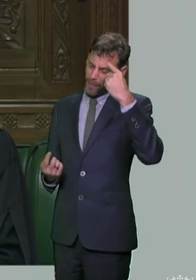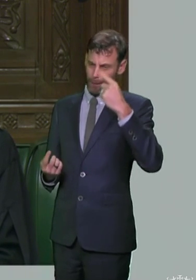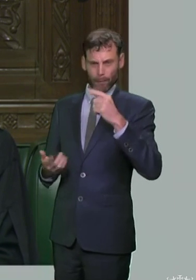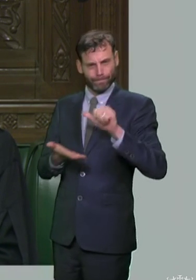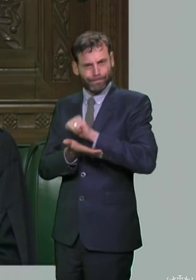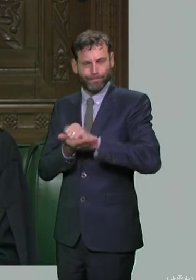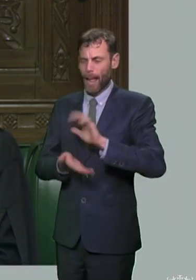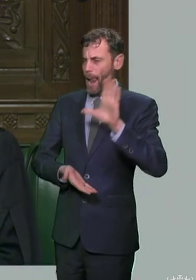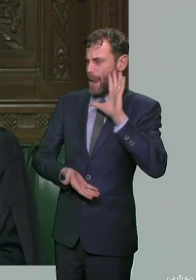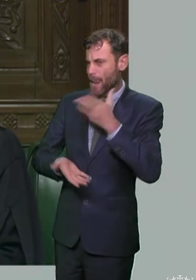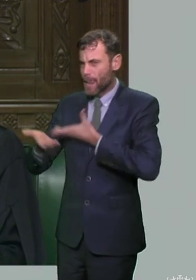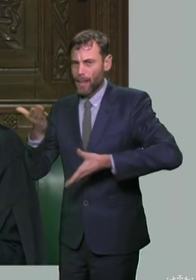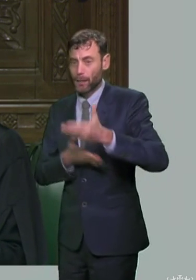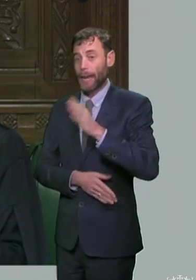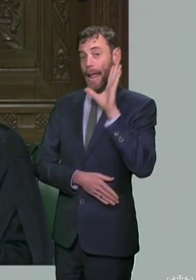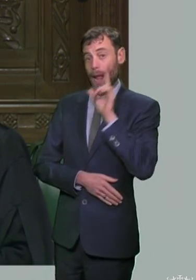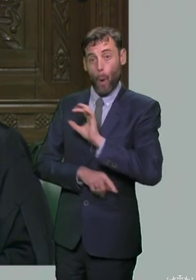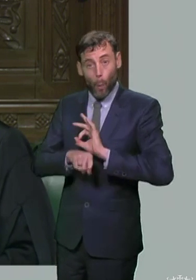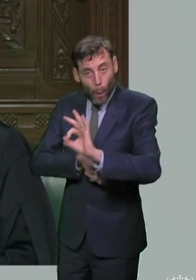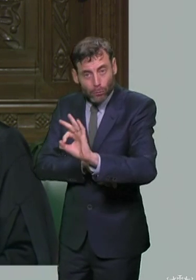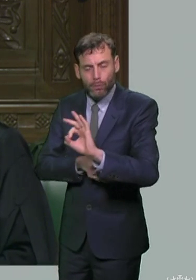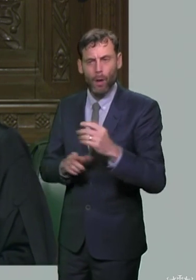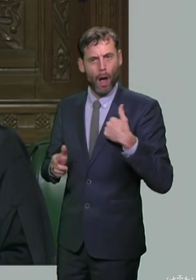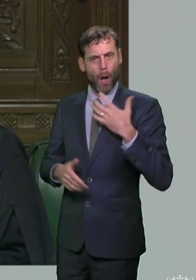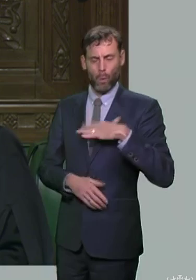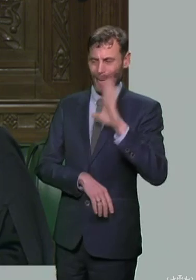We need to hear the questions and I certainly need to hear the answers.